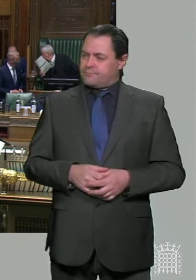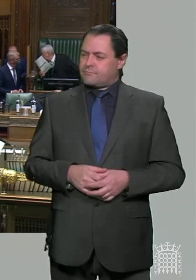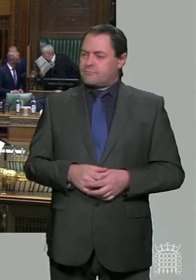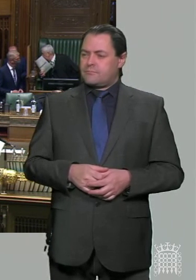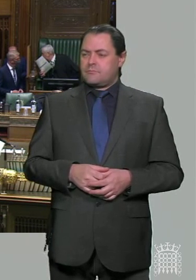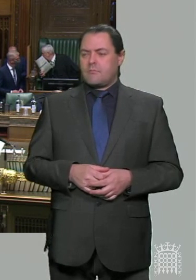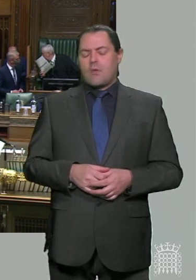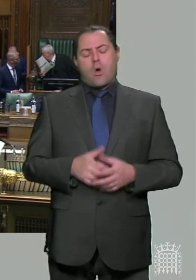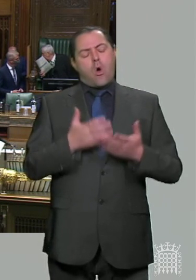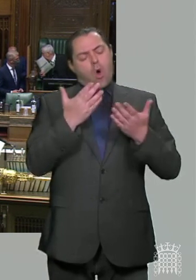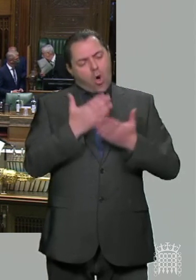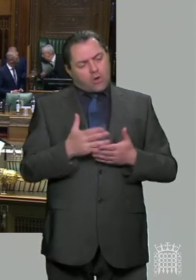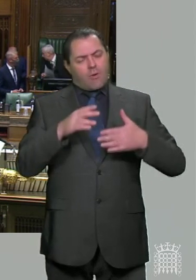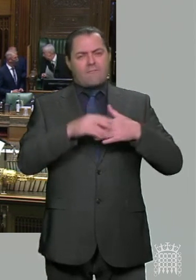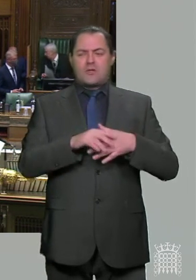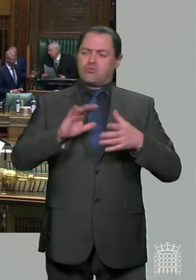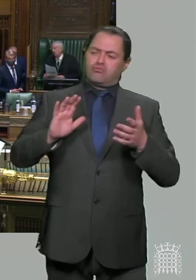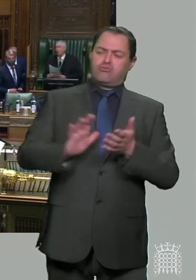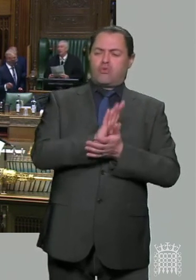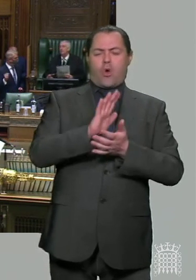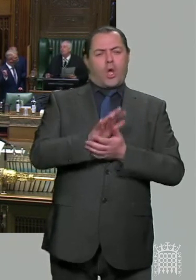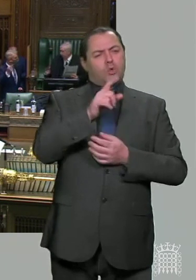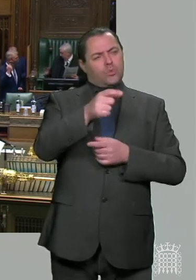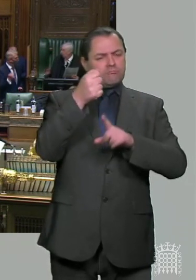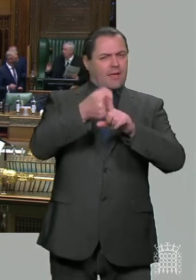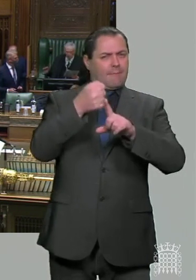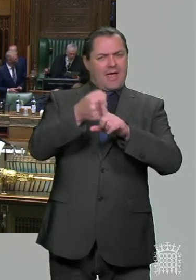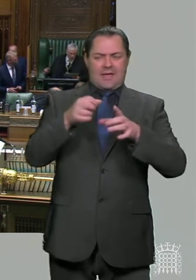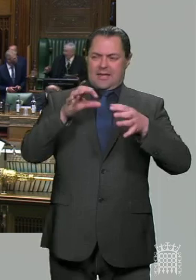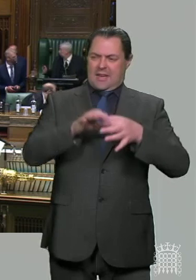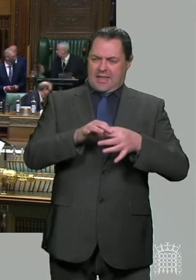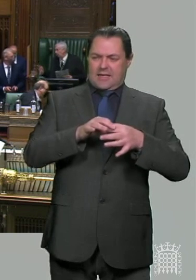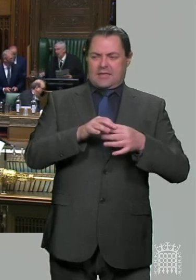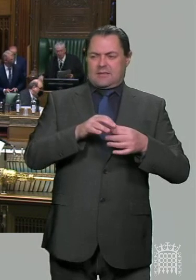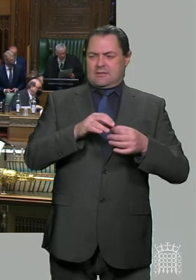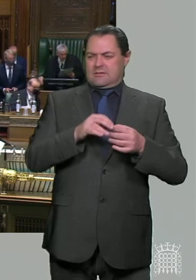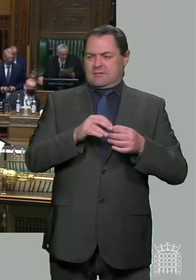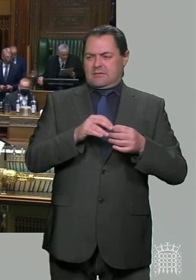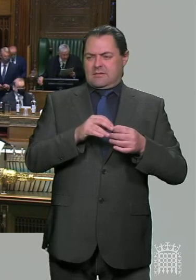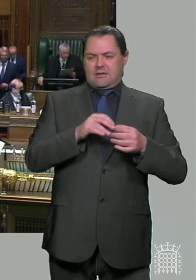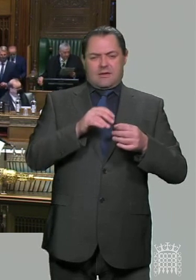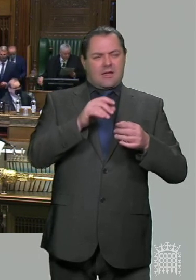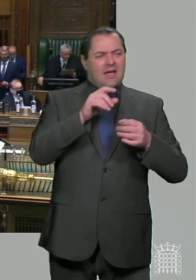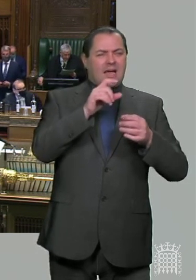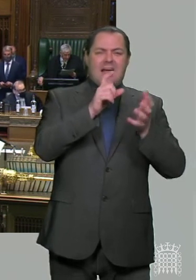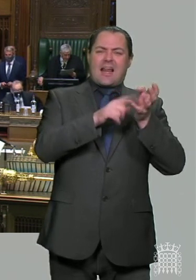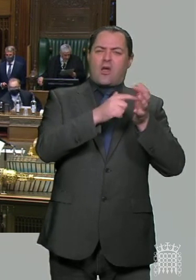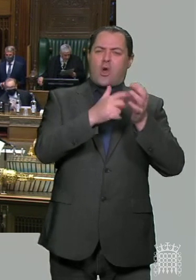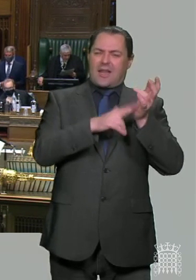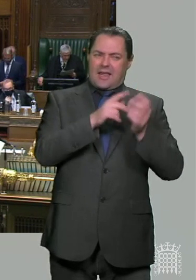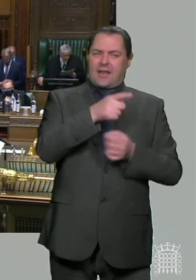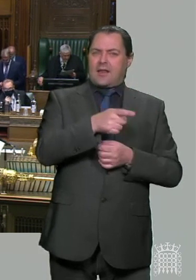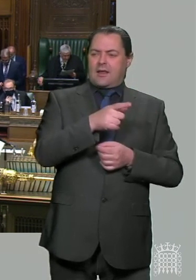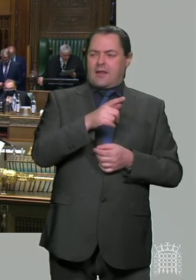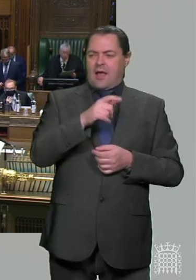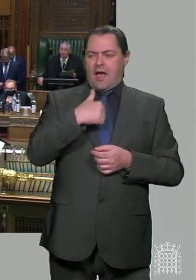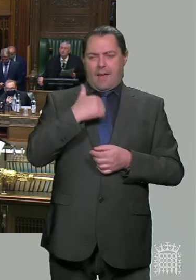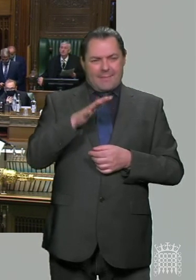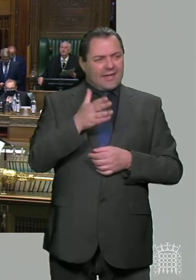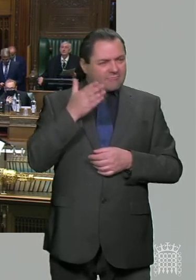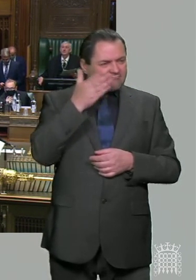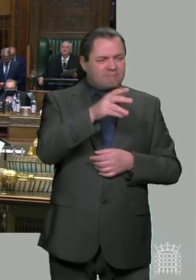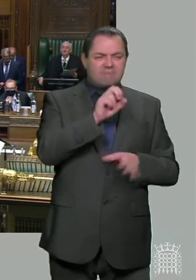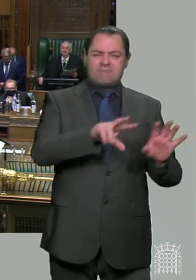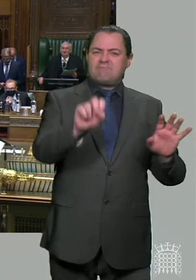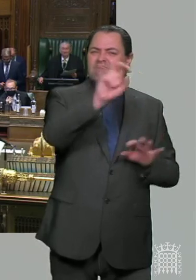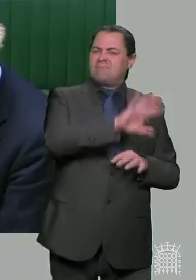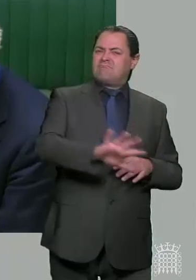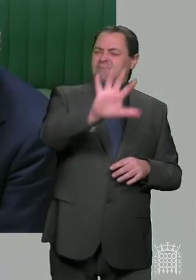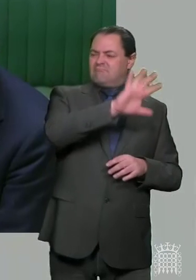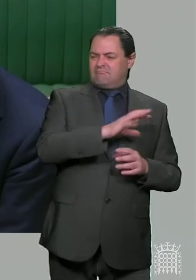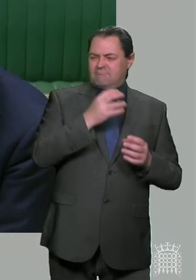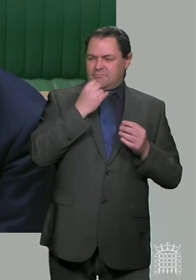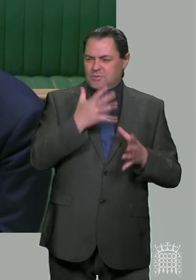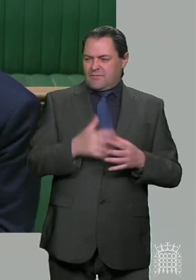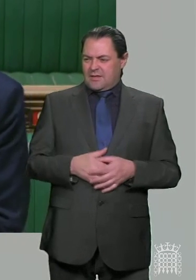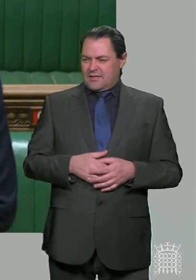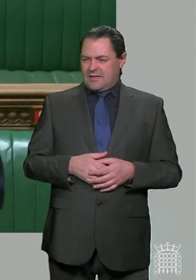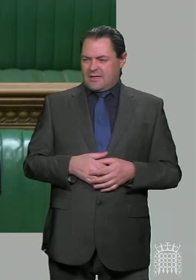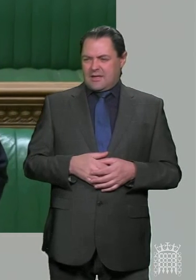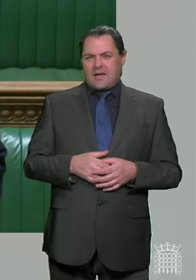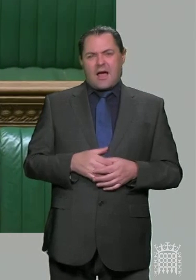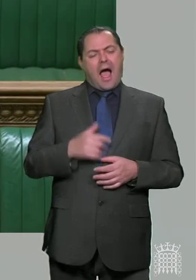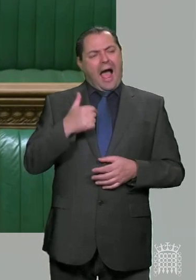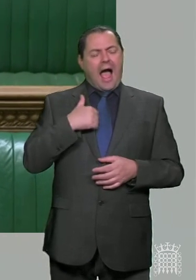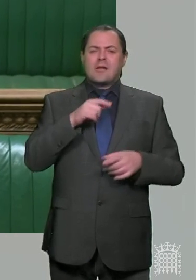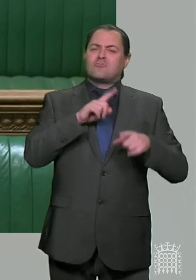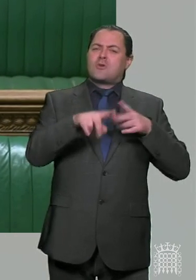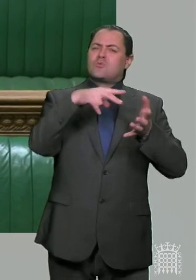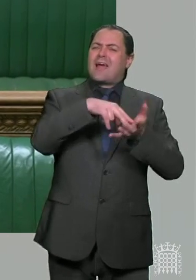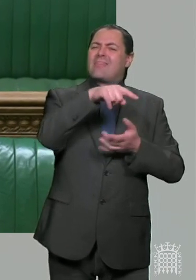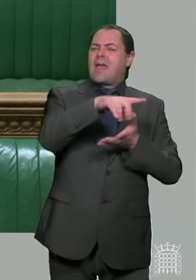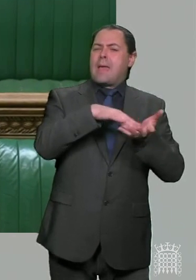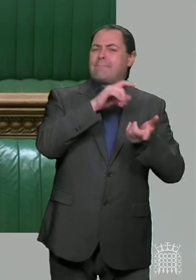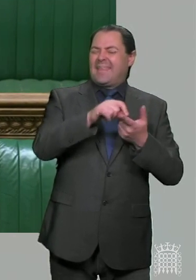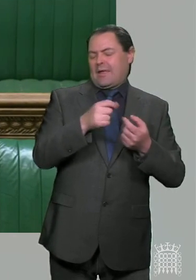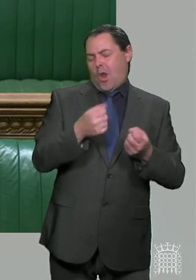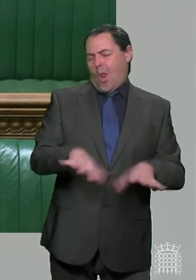May I tell my honourable Friend what a joy it is to hear him campaigning for Chirk, Corwen and Llangollen after I tramped around those beautiful places entirely fruitlessly many, many years ago in search of the Conservative vote?